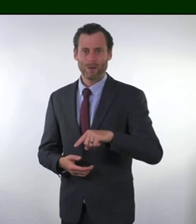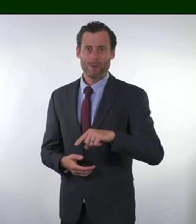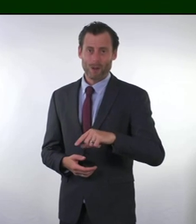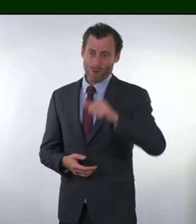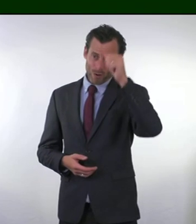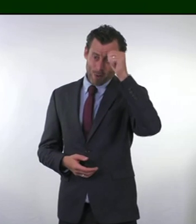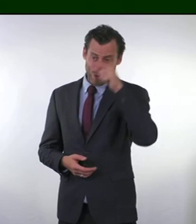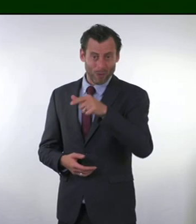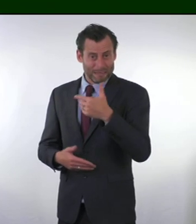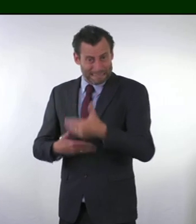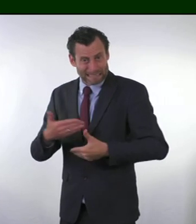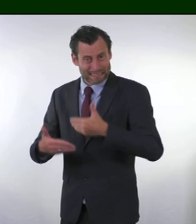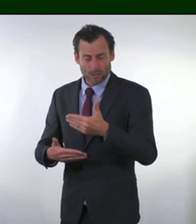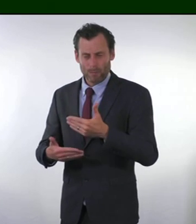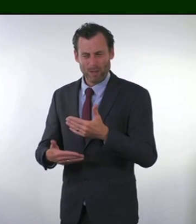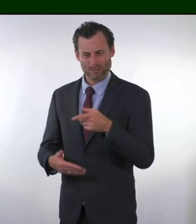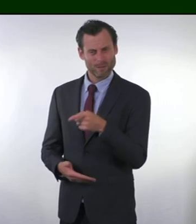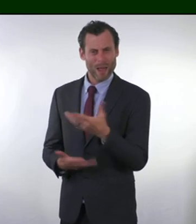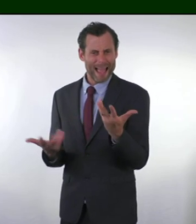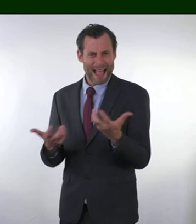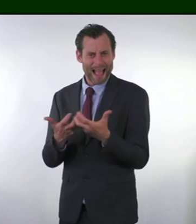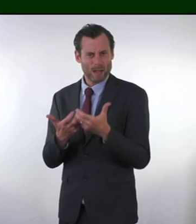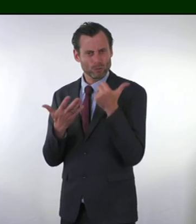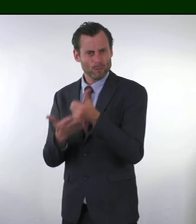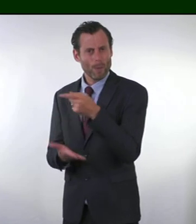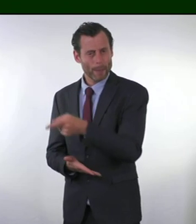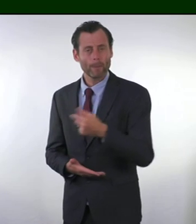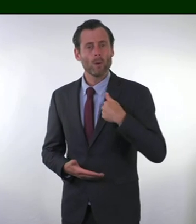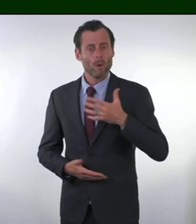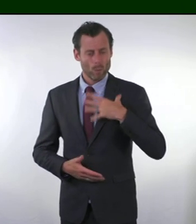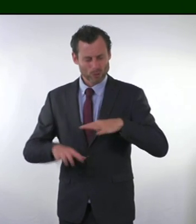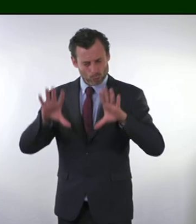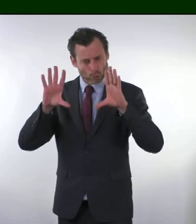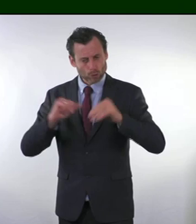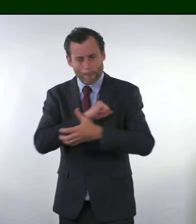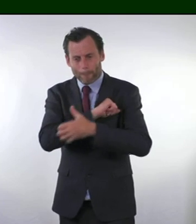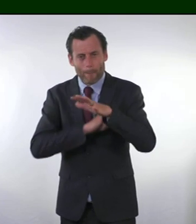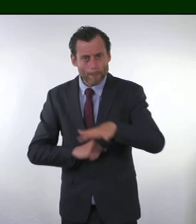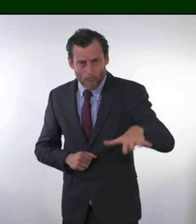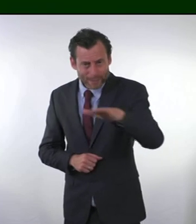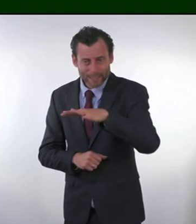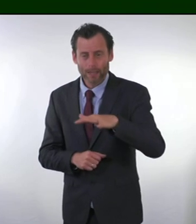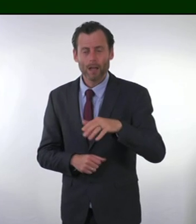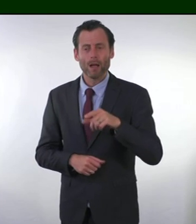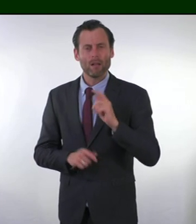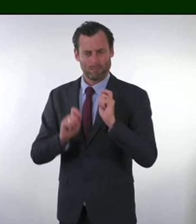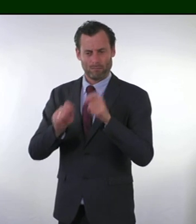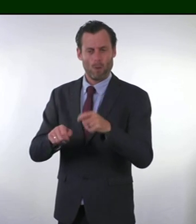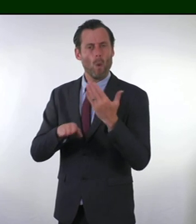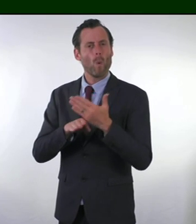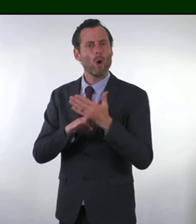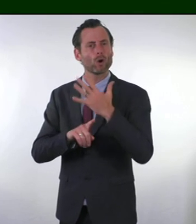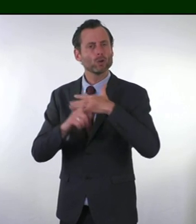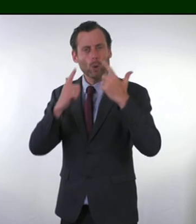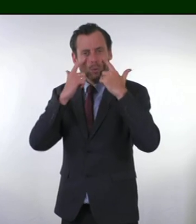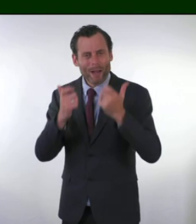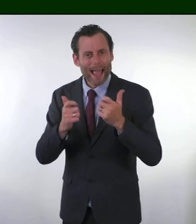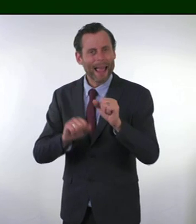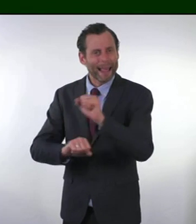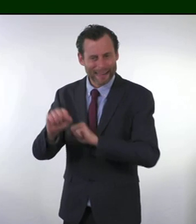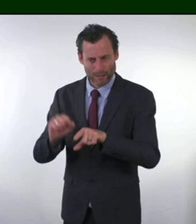We must have a new settlement for the future: an end to poverty pay for our social care workers and those who clean our hospitals and deliver our groceries.